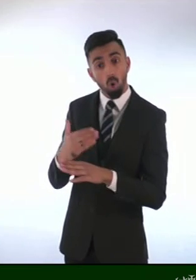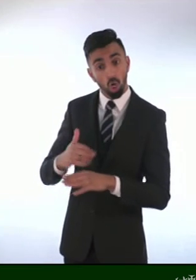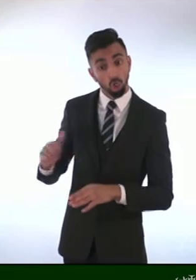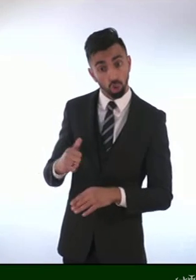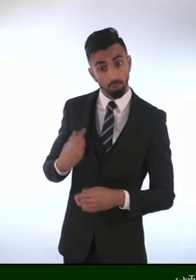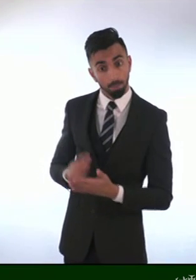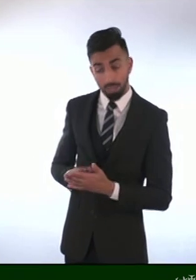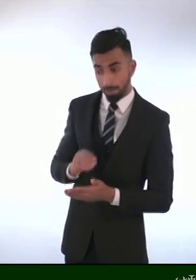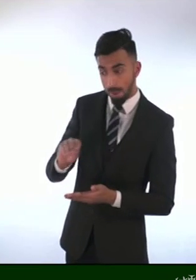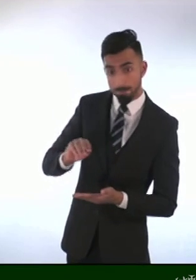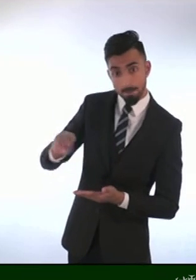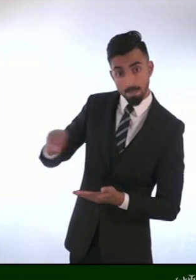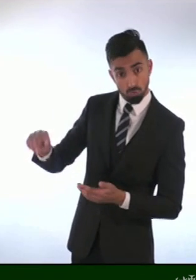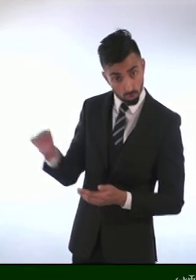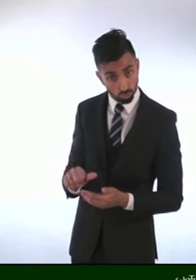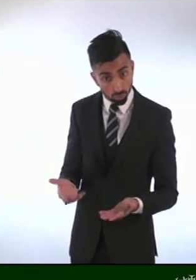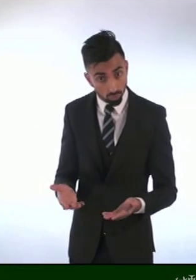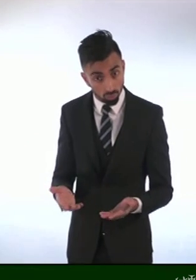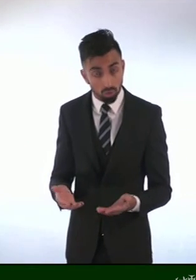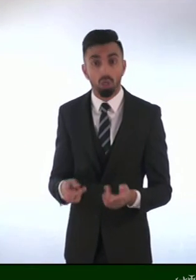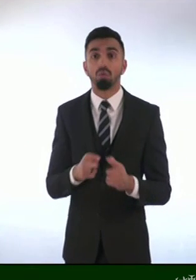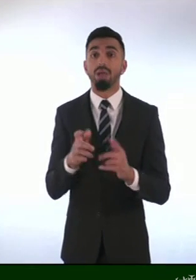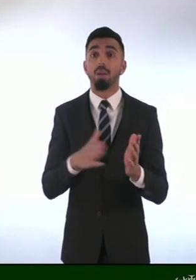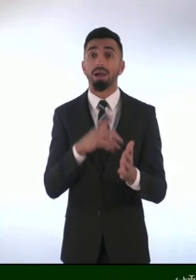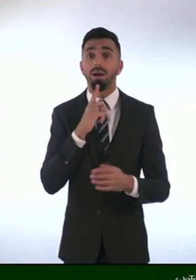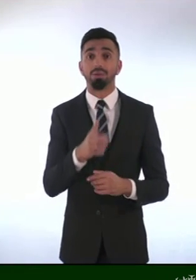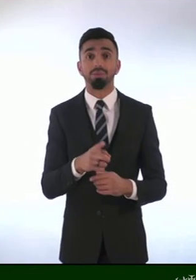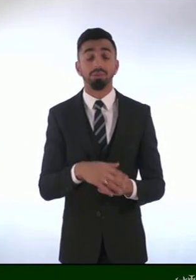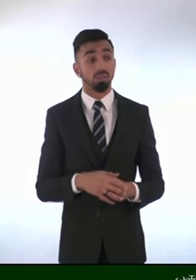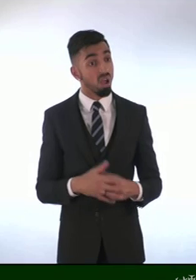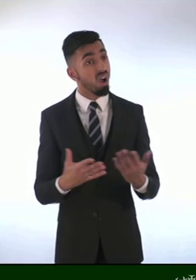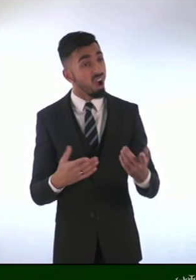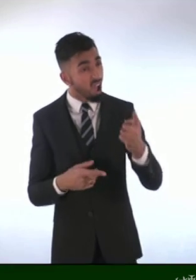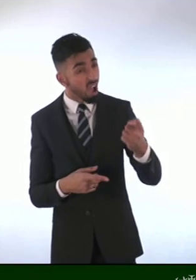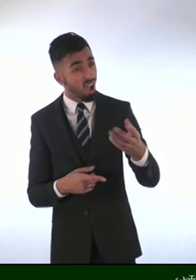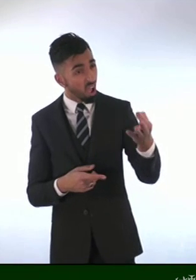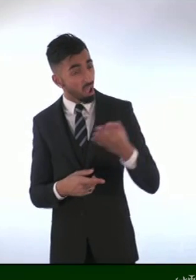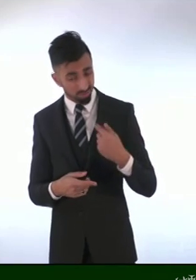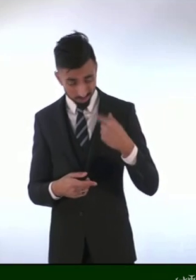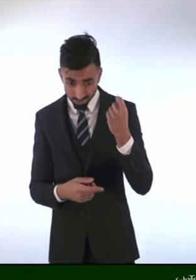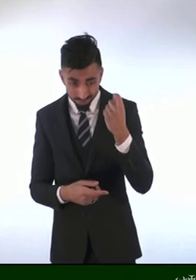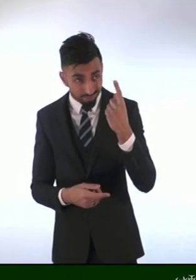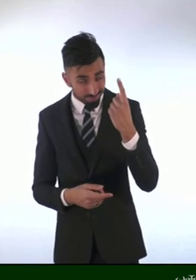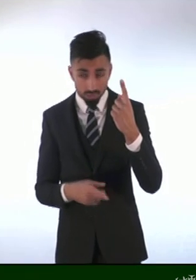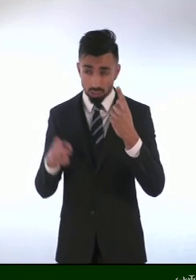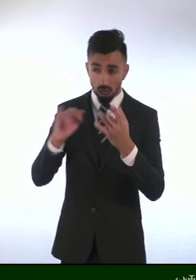I hear the honourable Gentleman loud and clear. He echoes a point that was made by the right honourable Member for Ross, Skye and Lochaber.